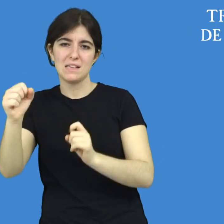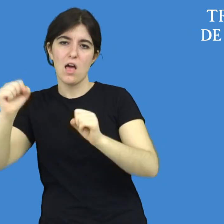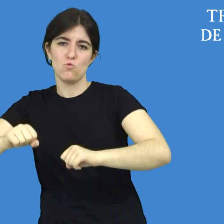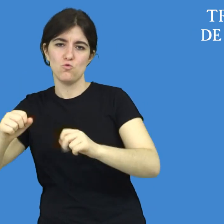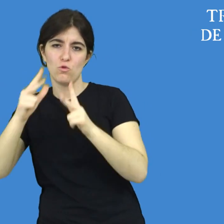mayor